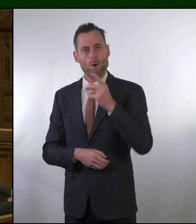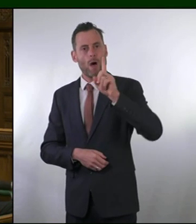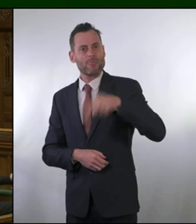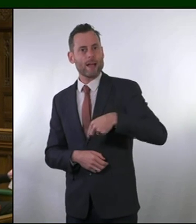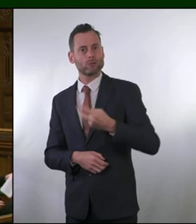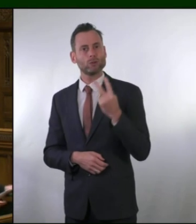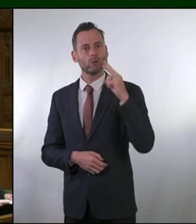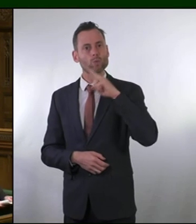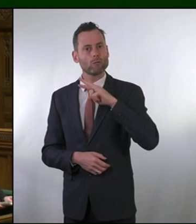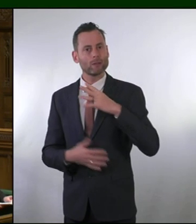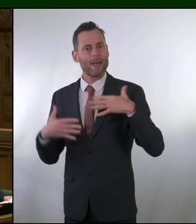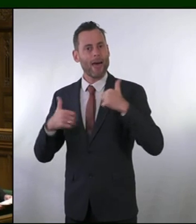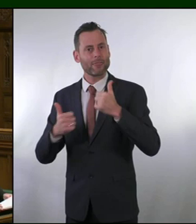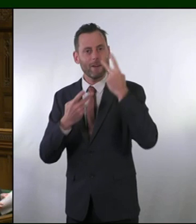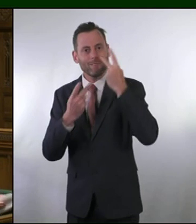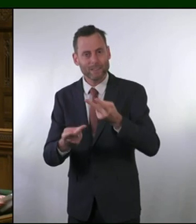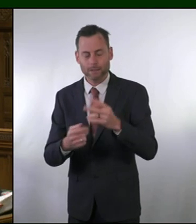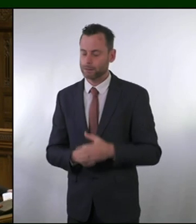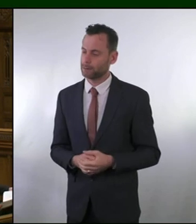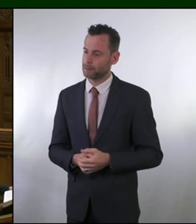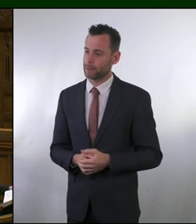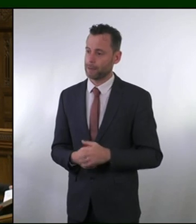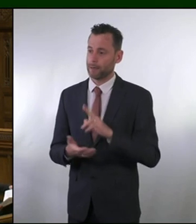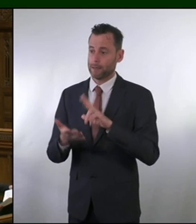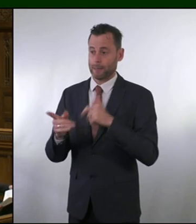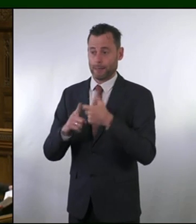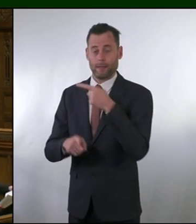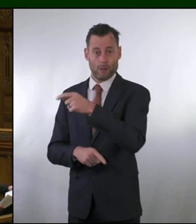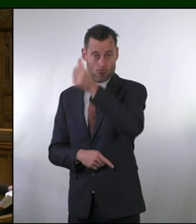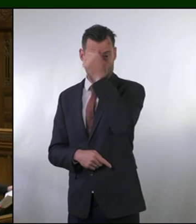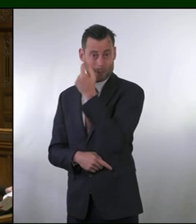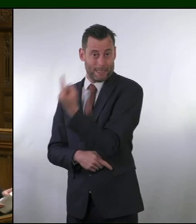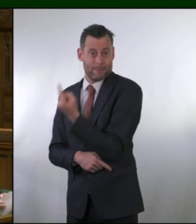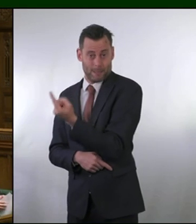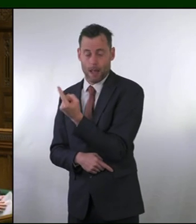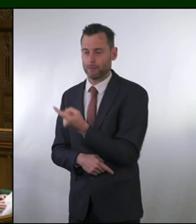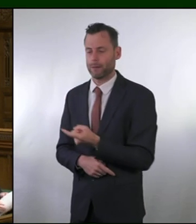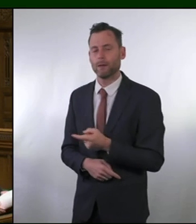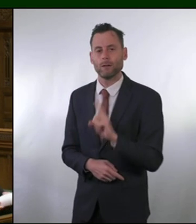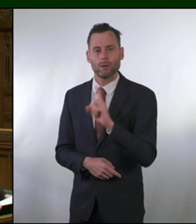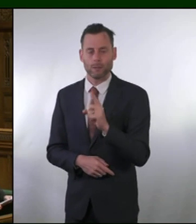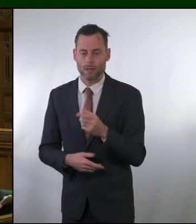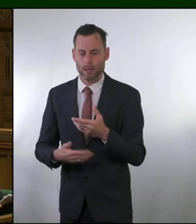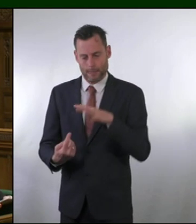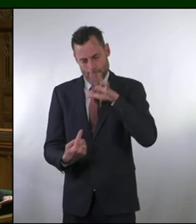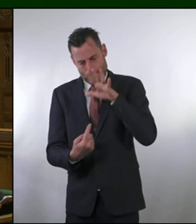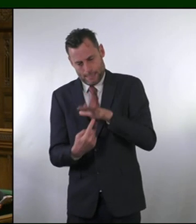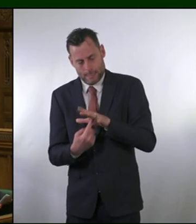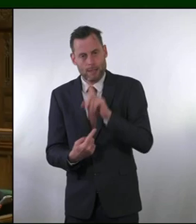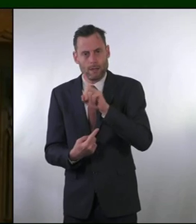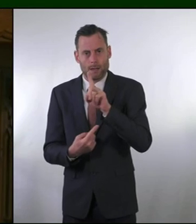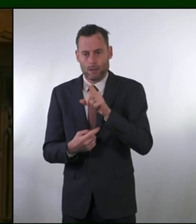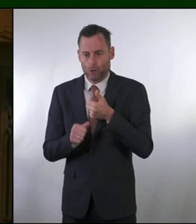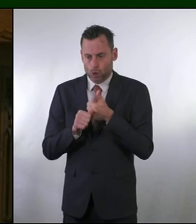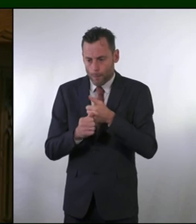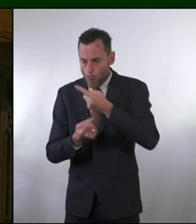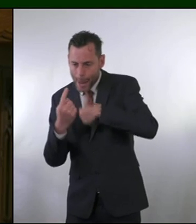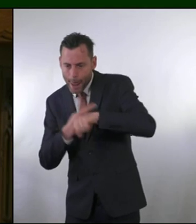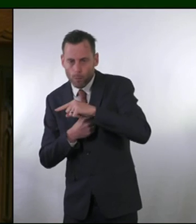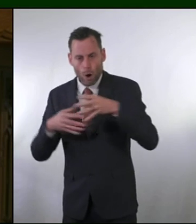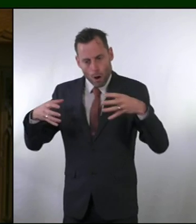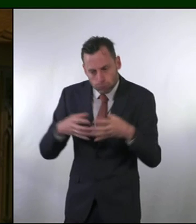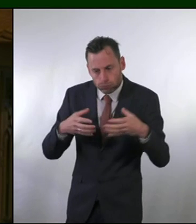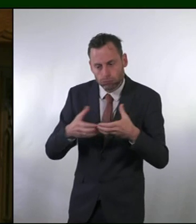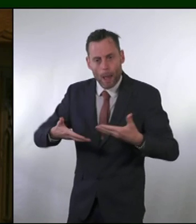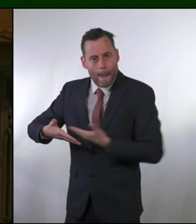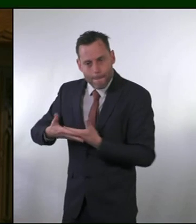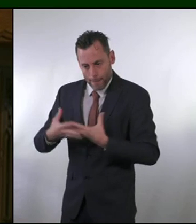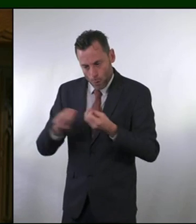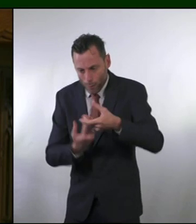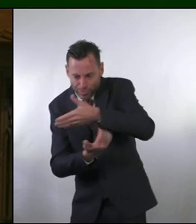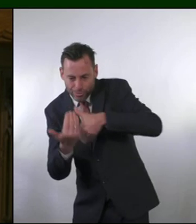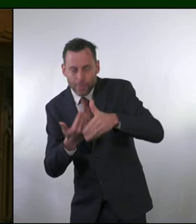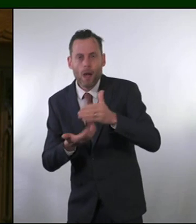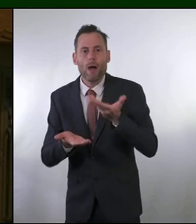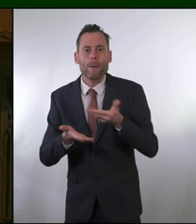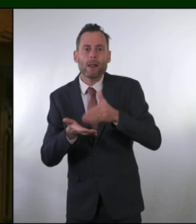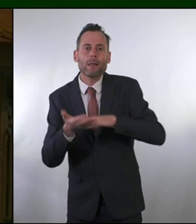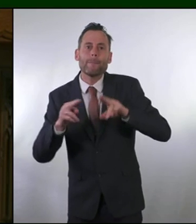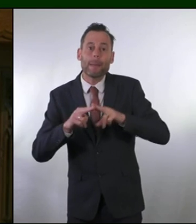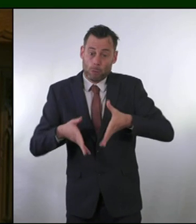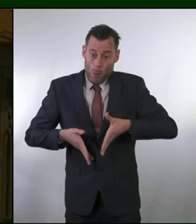As an experienced father himself, the Prime Minister knows how vital baby-to-baby contact is, as well as support networks for new parents, yet lockdown has made that difficult.